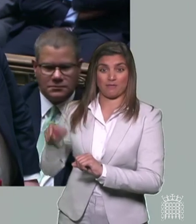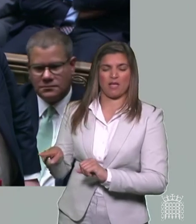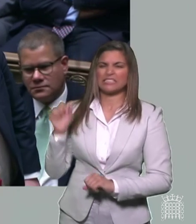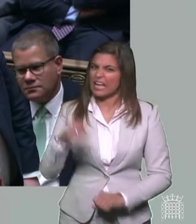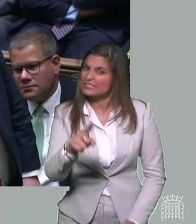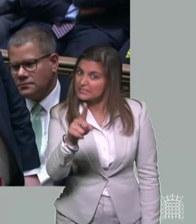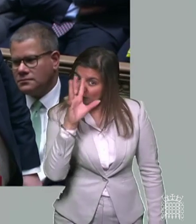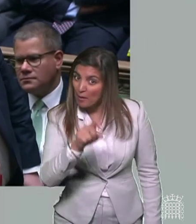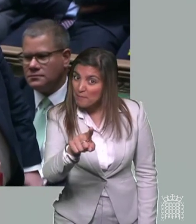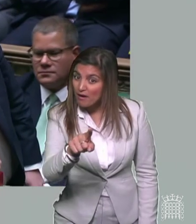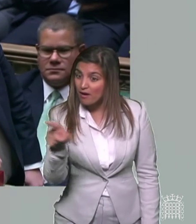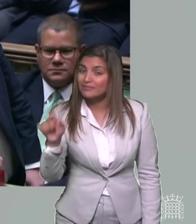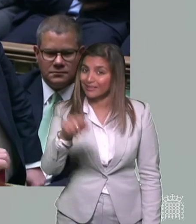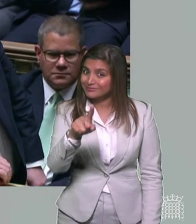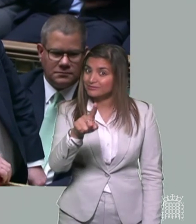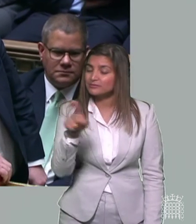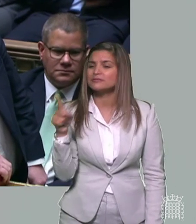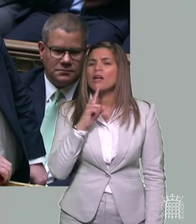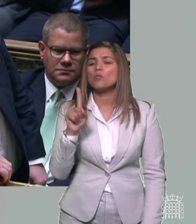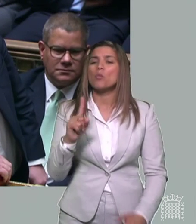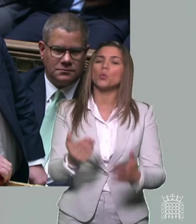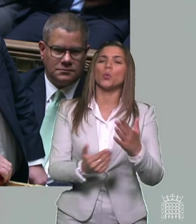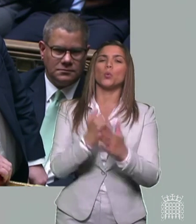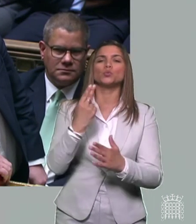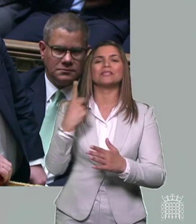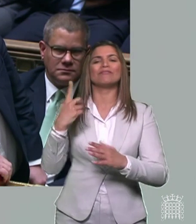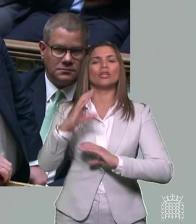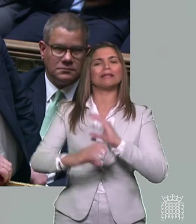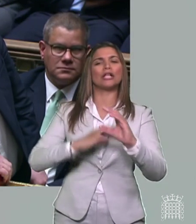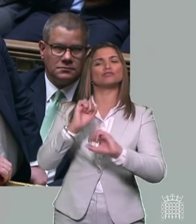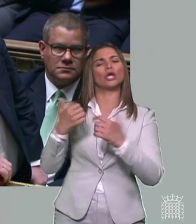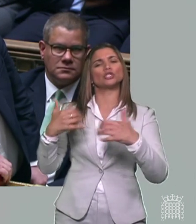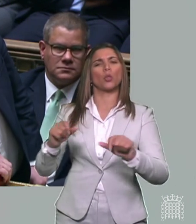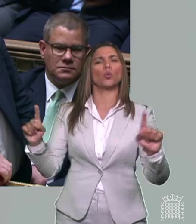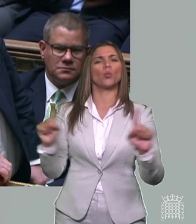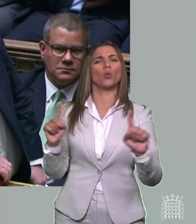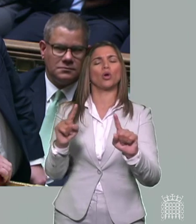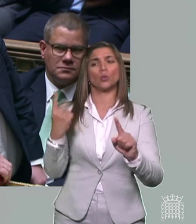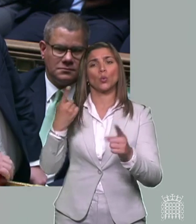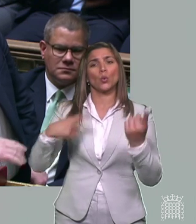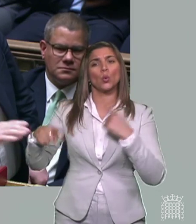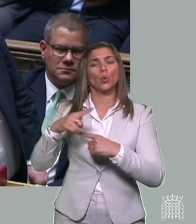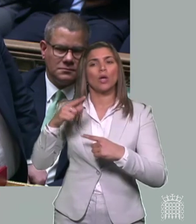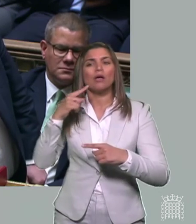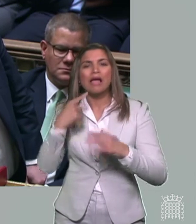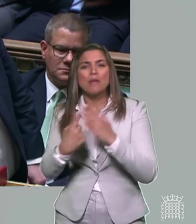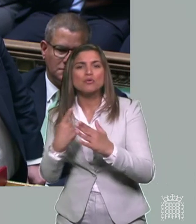He said that it was a 21st-century solution to the problems of illegal asylum seeking and immigration.